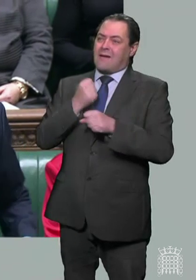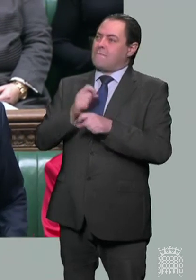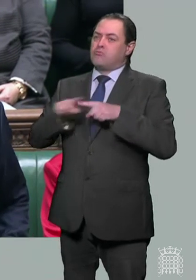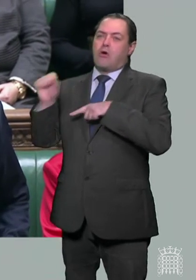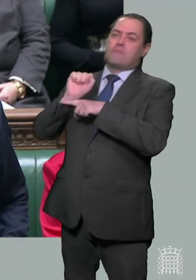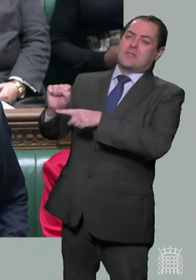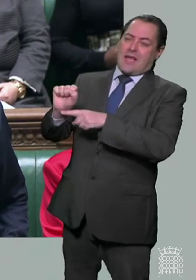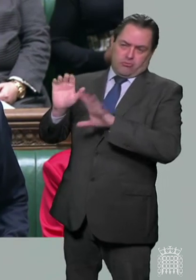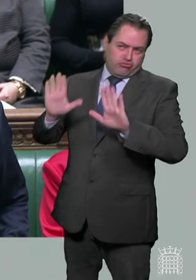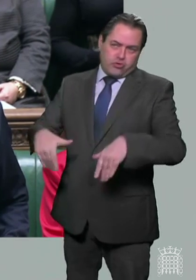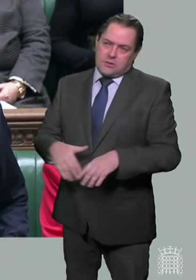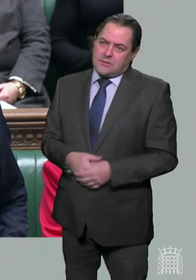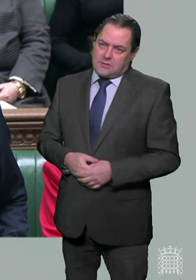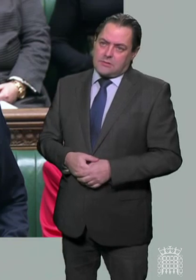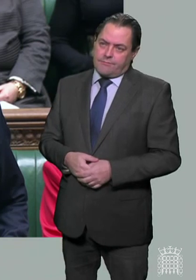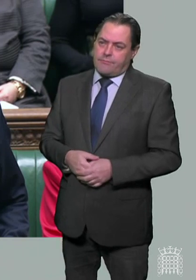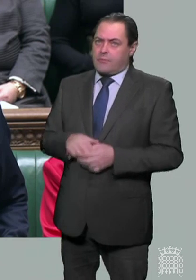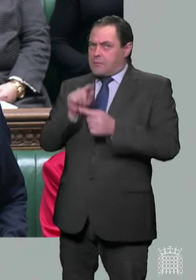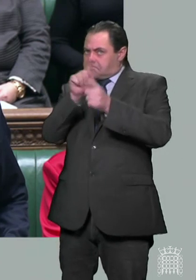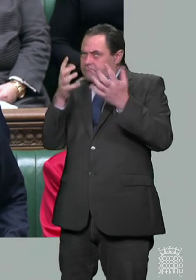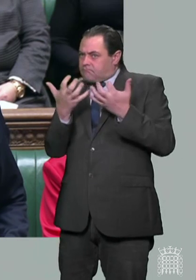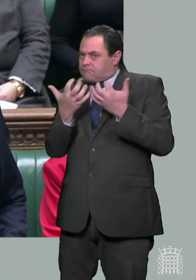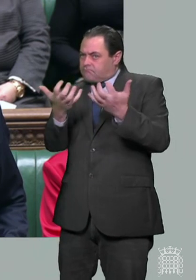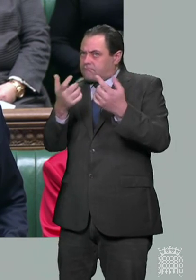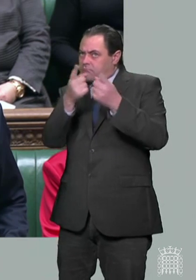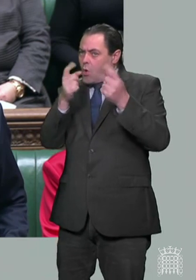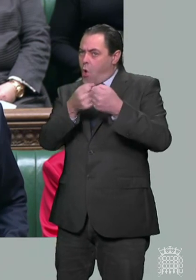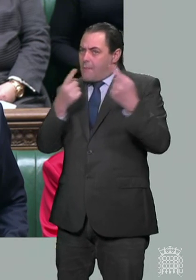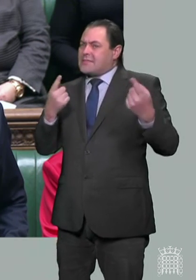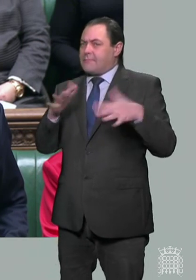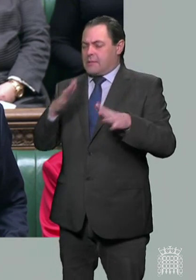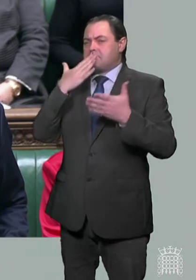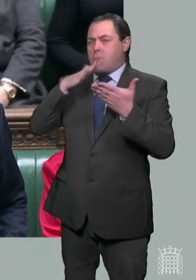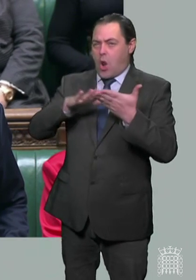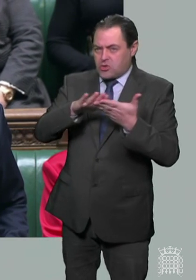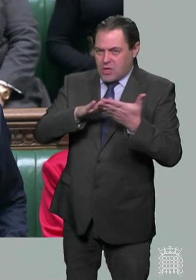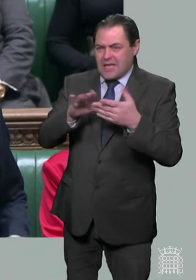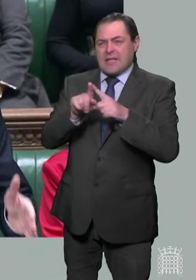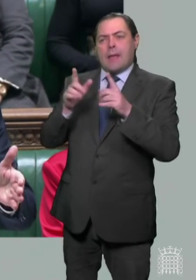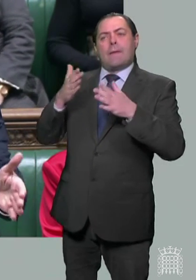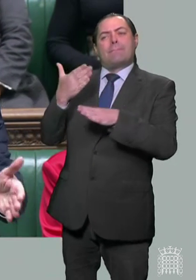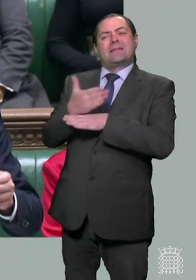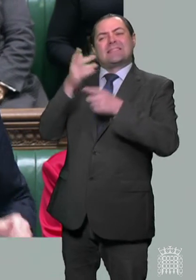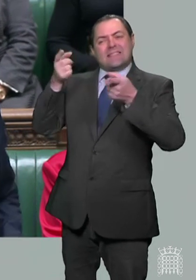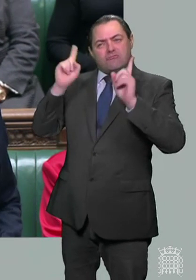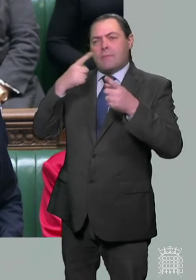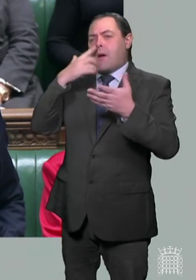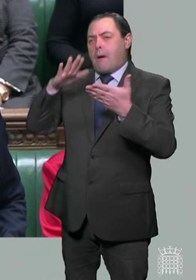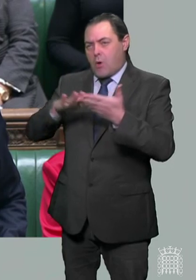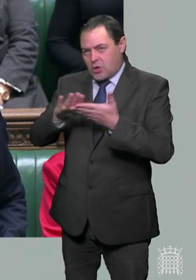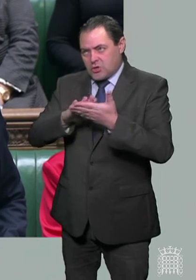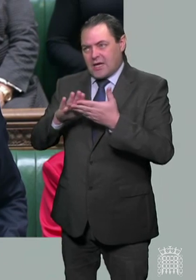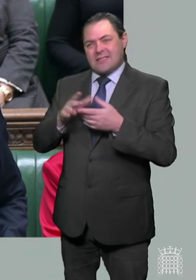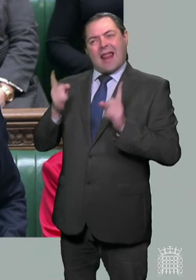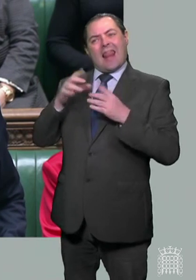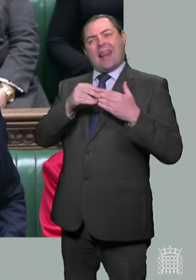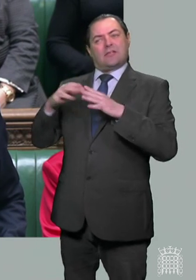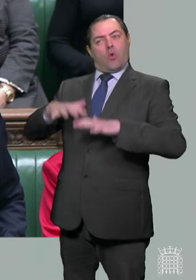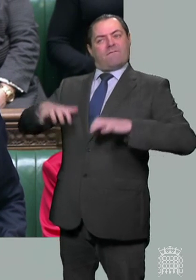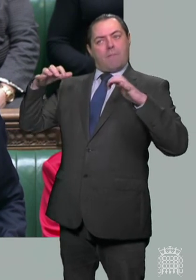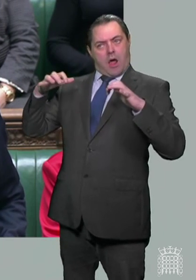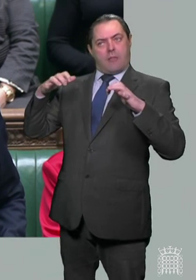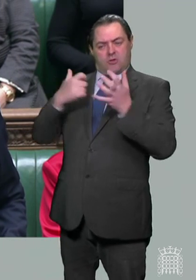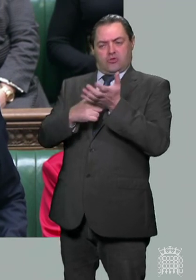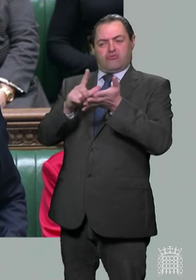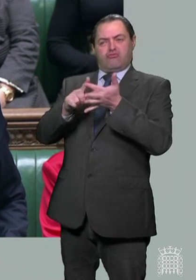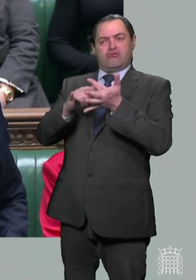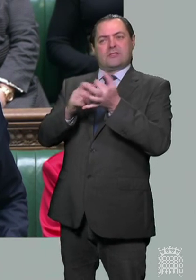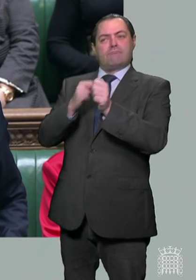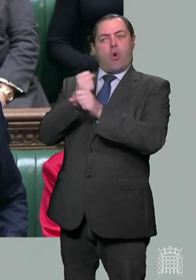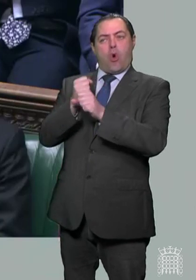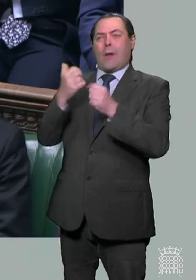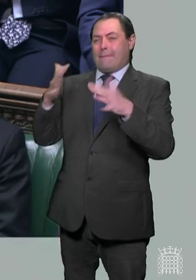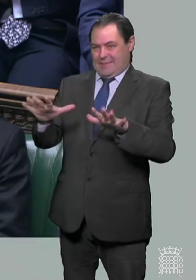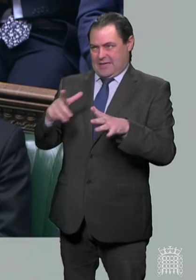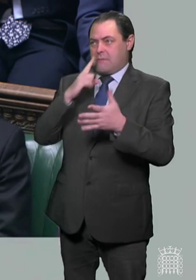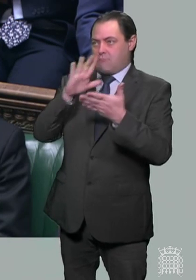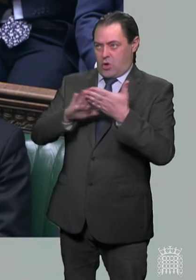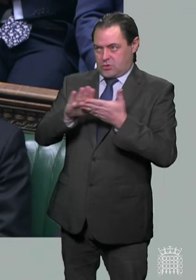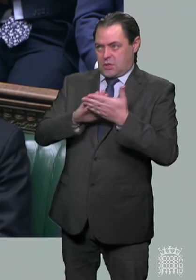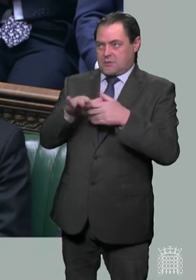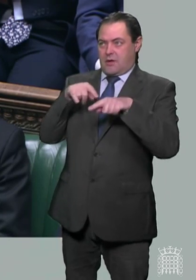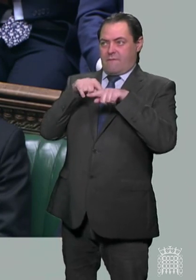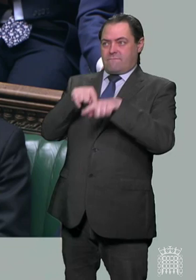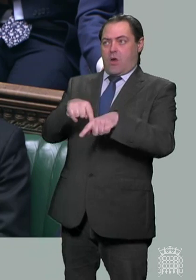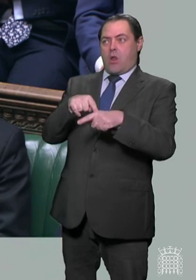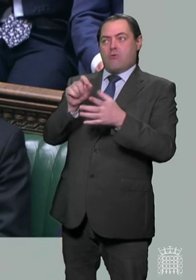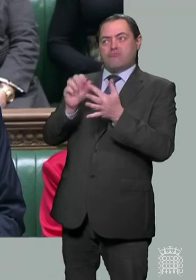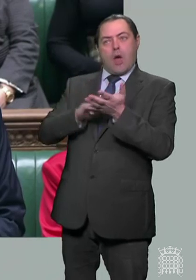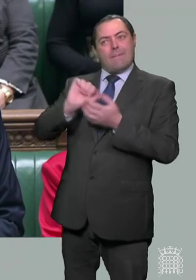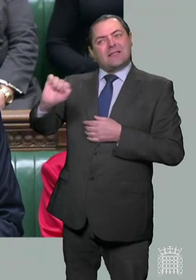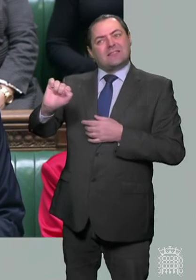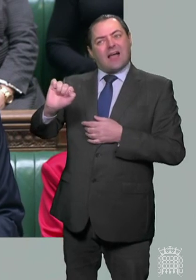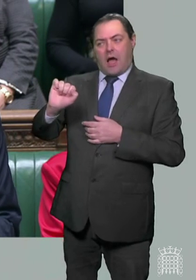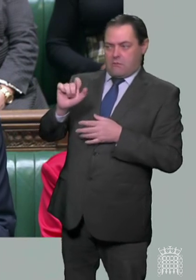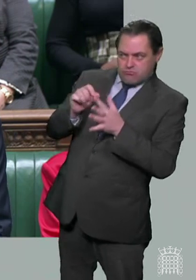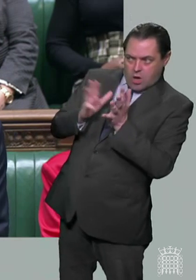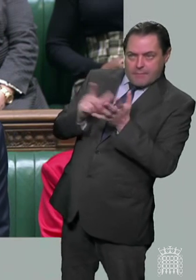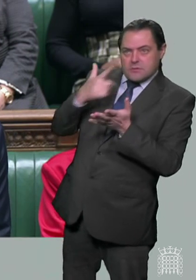Many Government Members have apologised— the Business Secretary has apologised for his part, and the Leader of the House has apologised for his part, but they were following the Prime Minister’s lead.